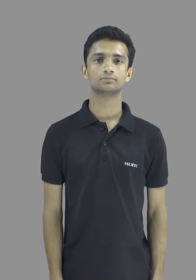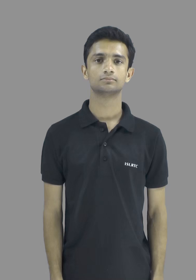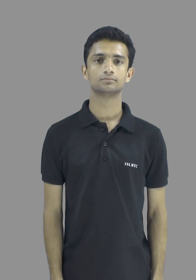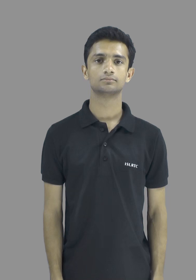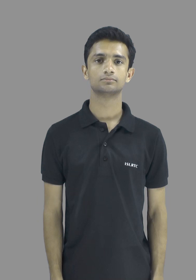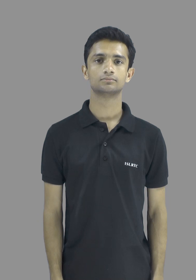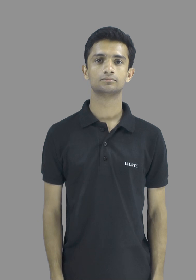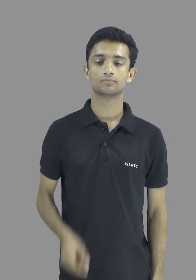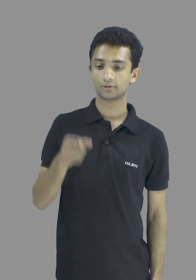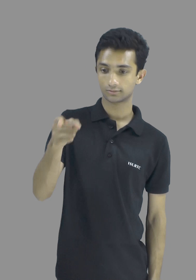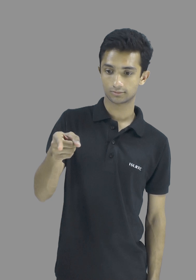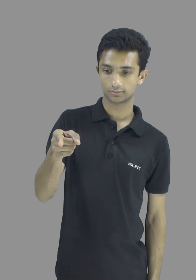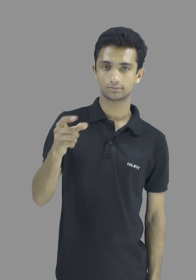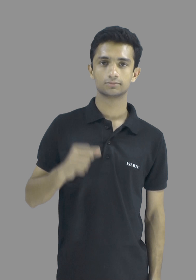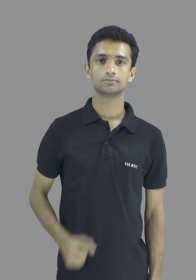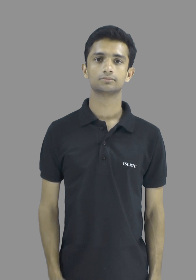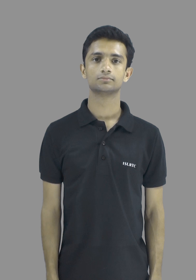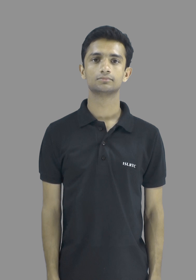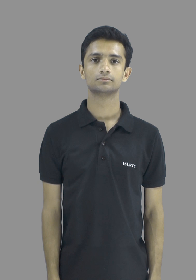This